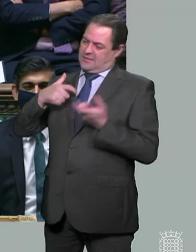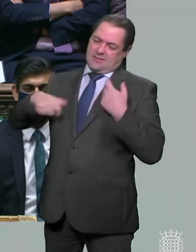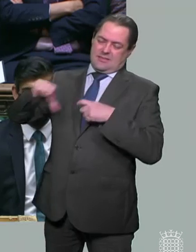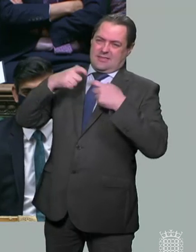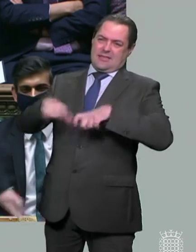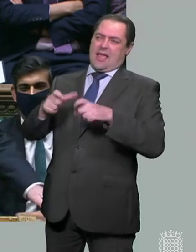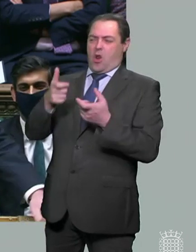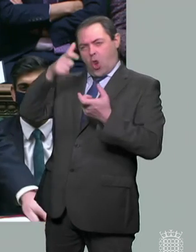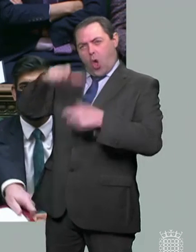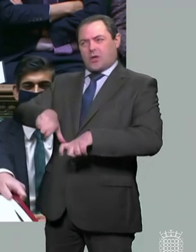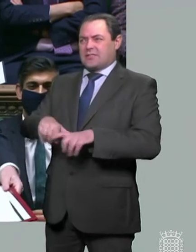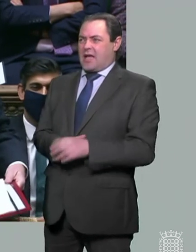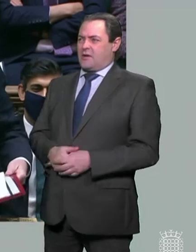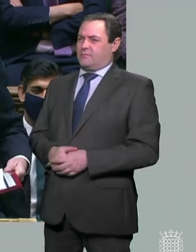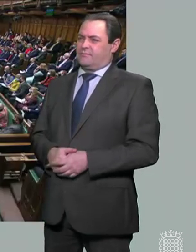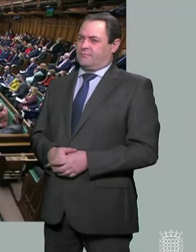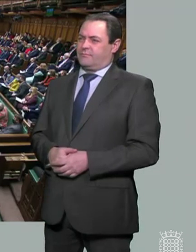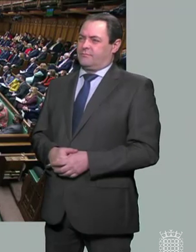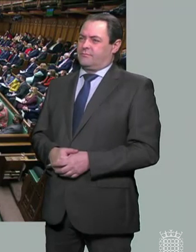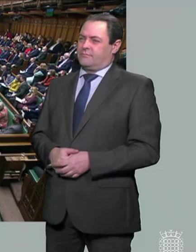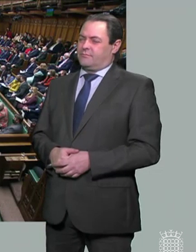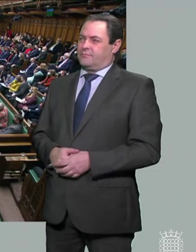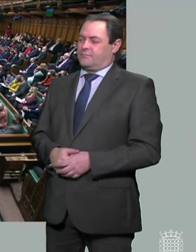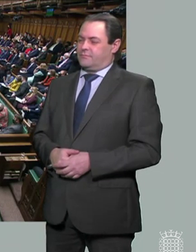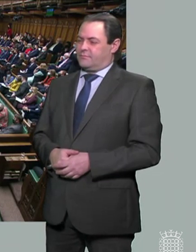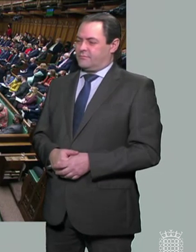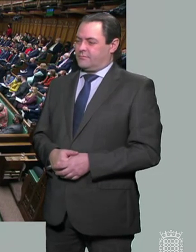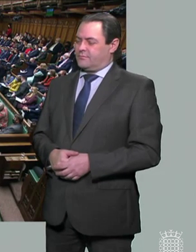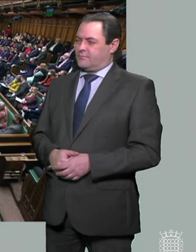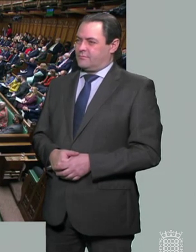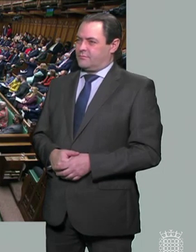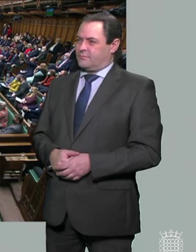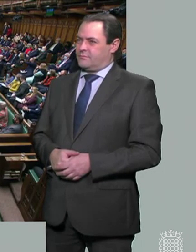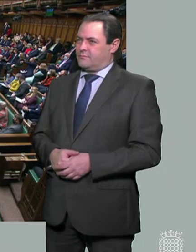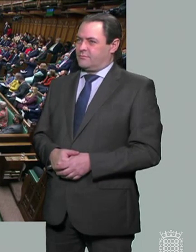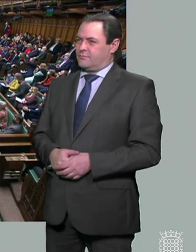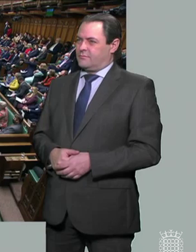That is the truth.